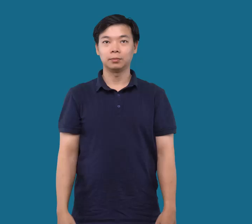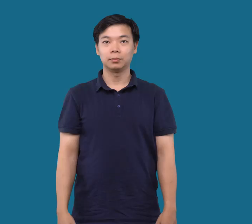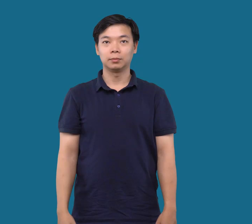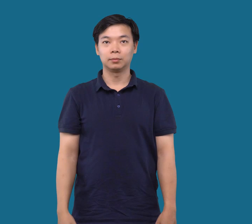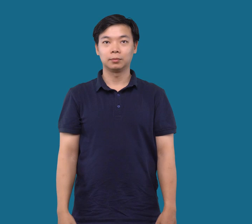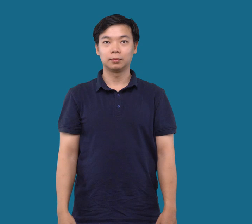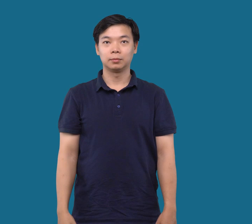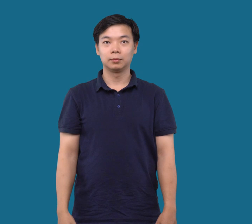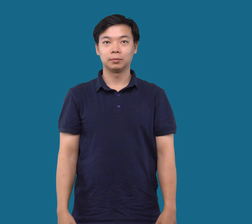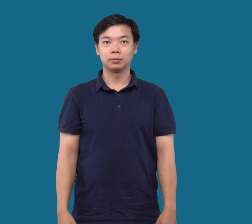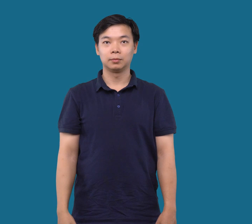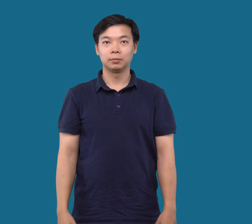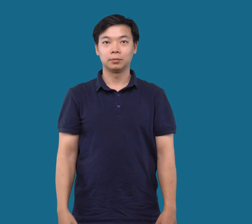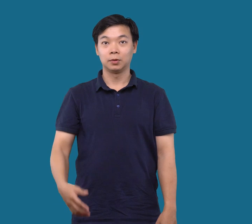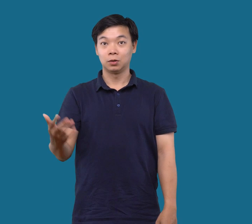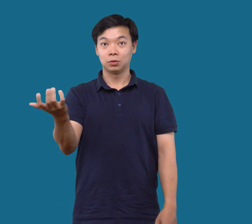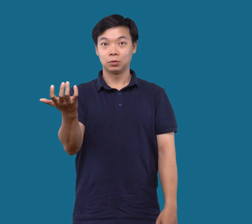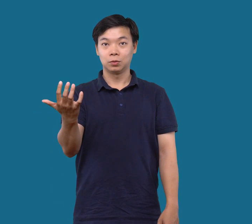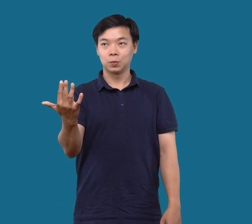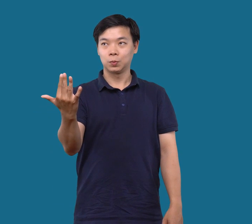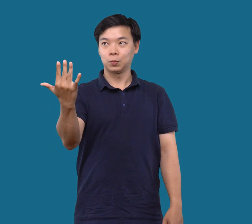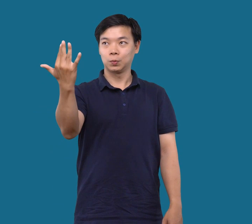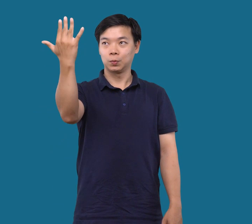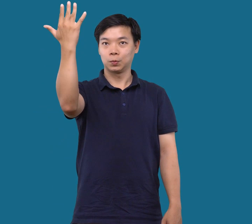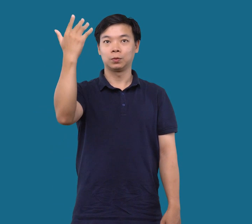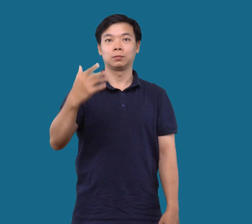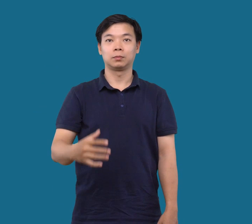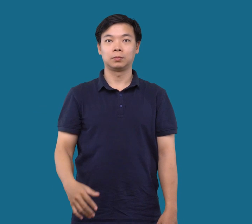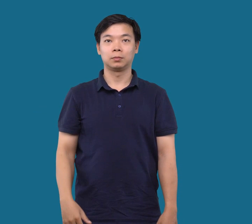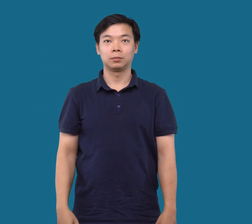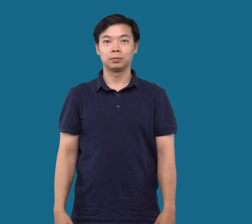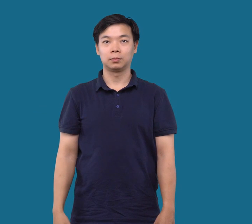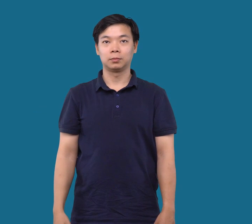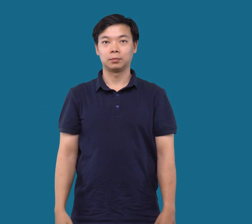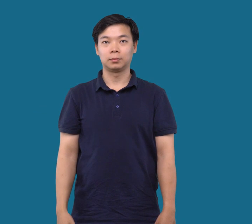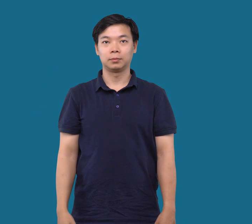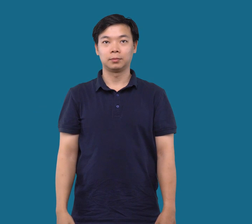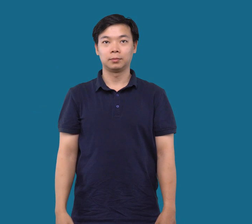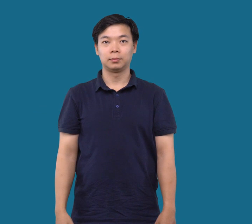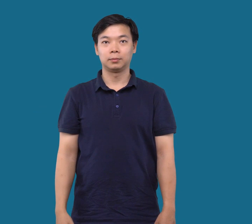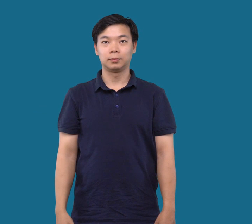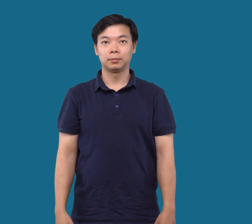hơi nước